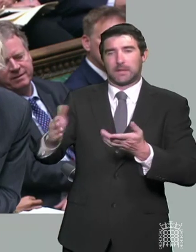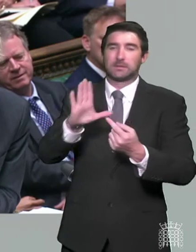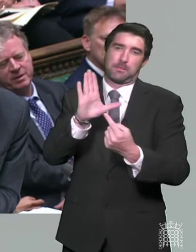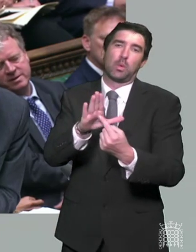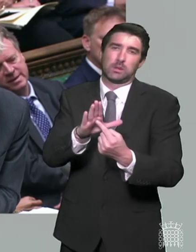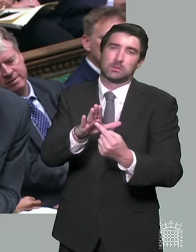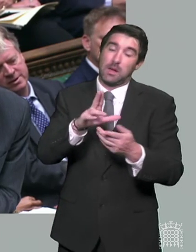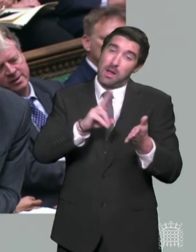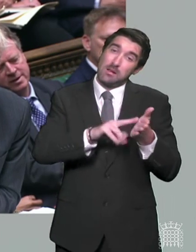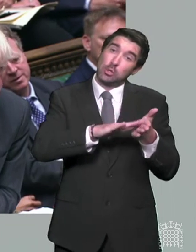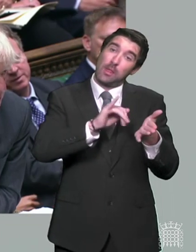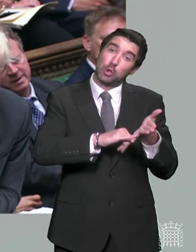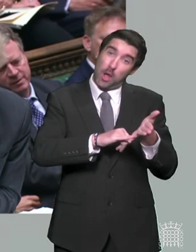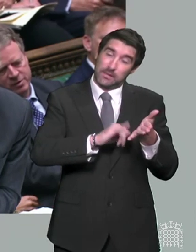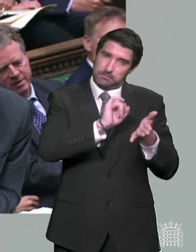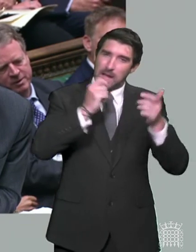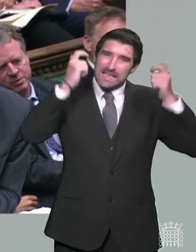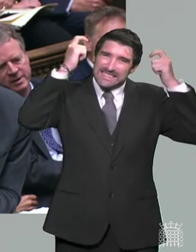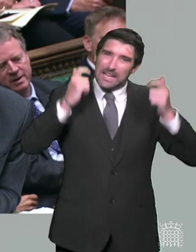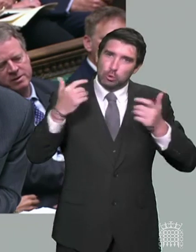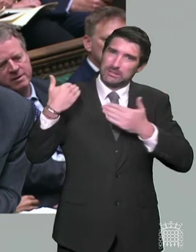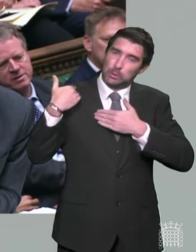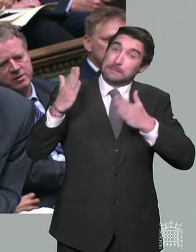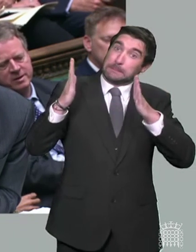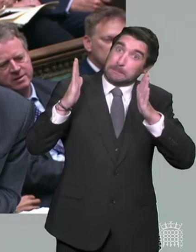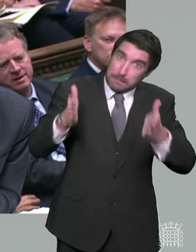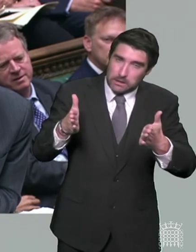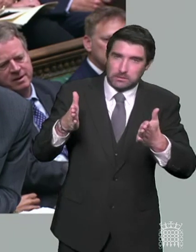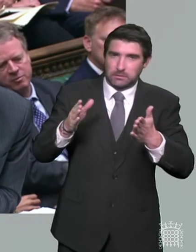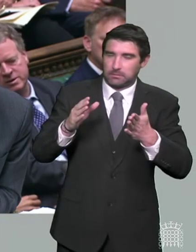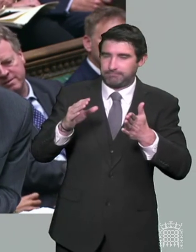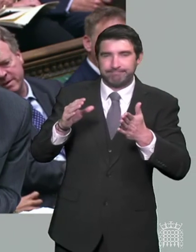The NHS has a statutory duty to take account of population growth.